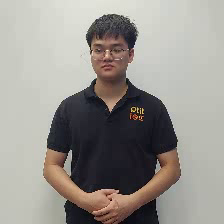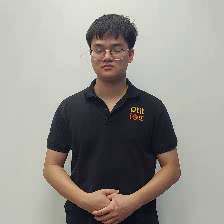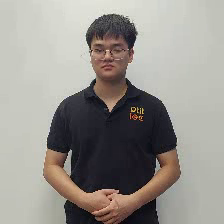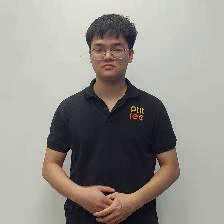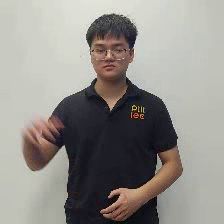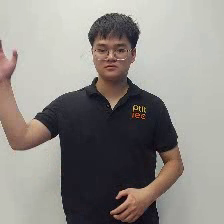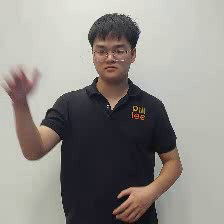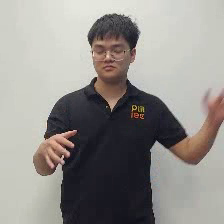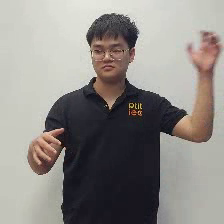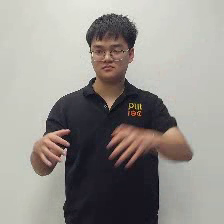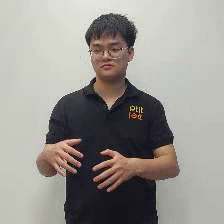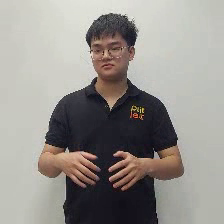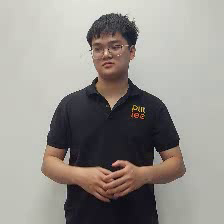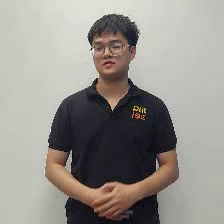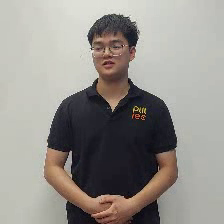Con gấu